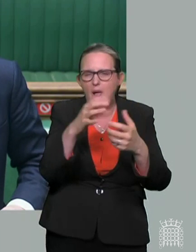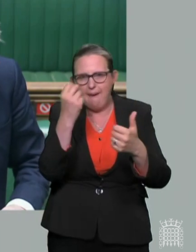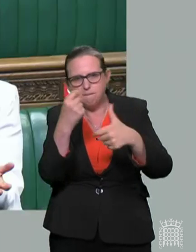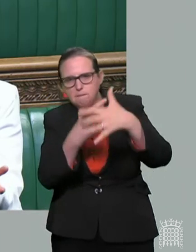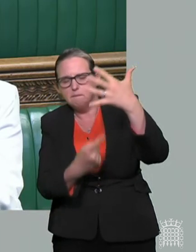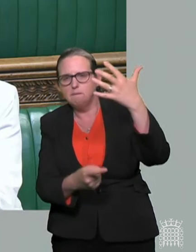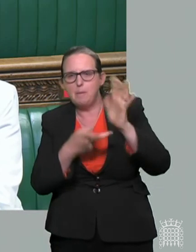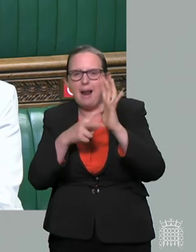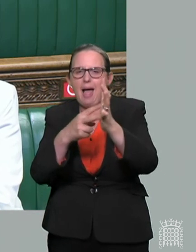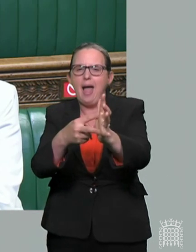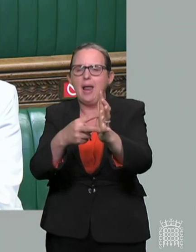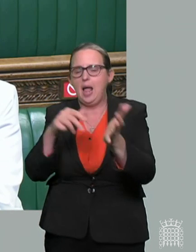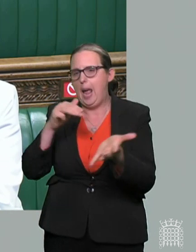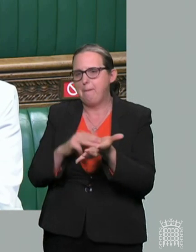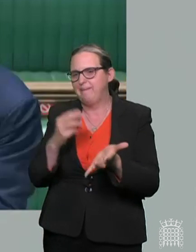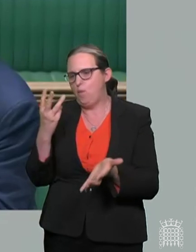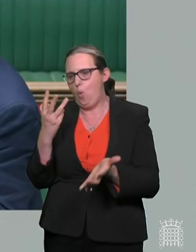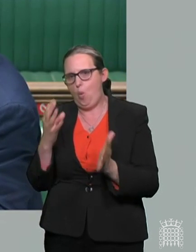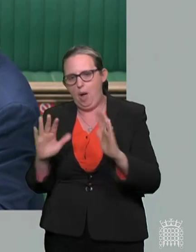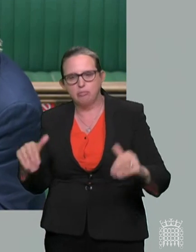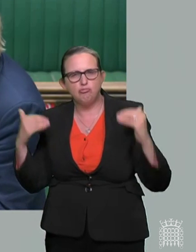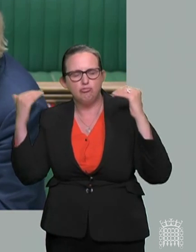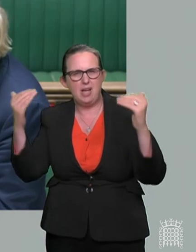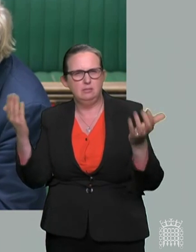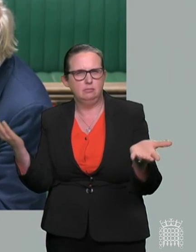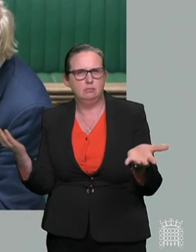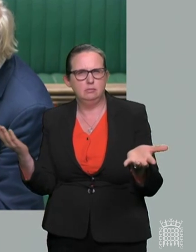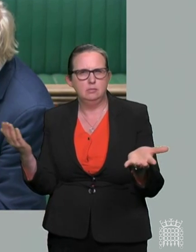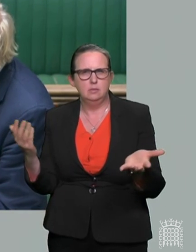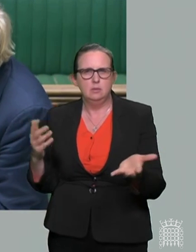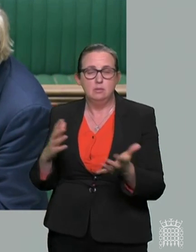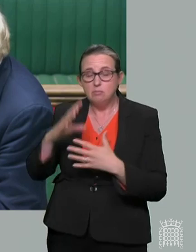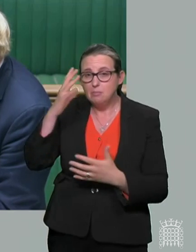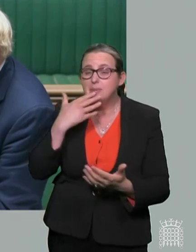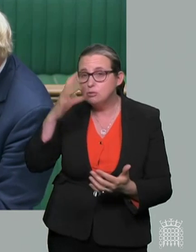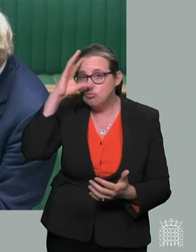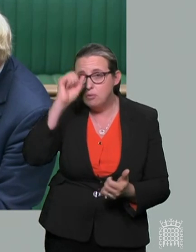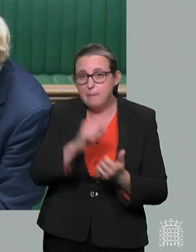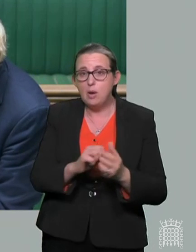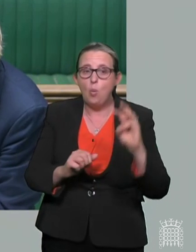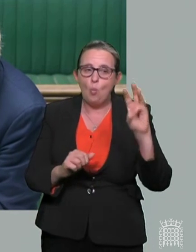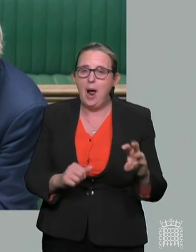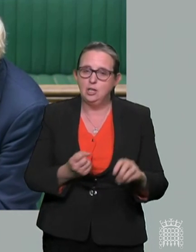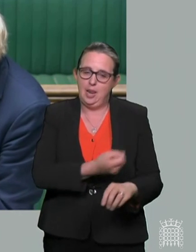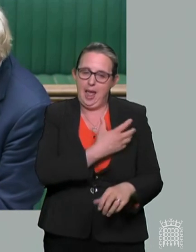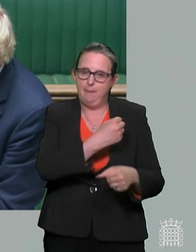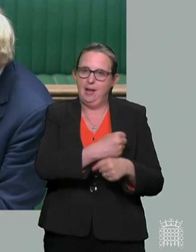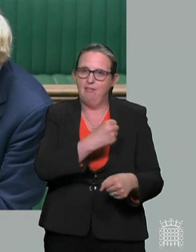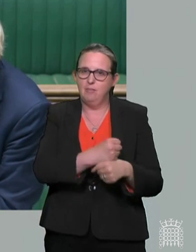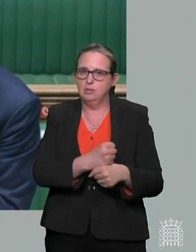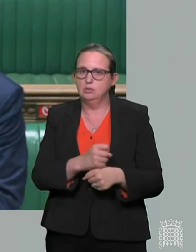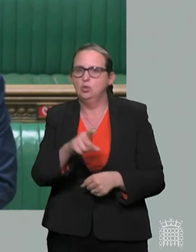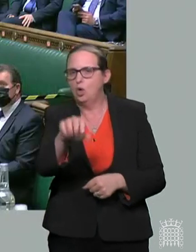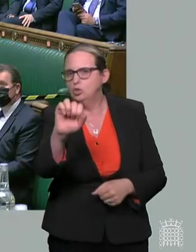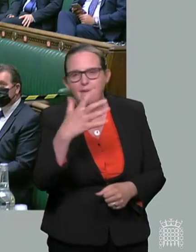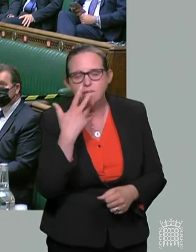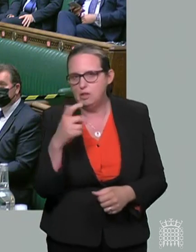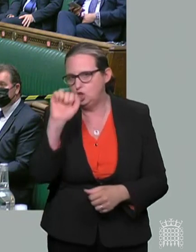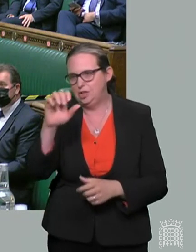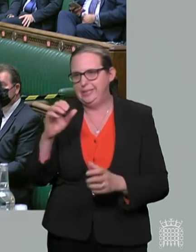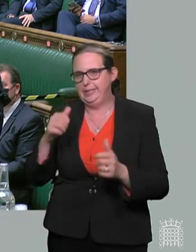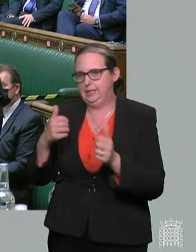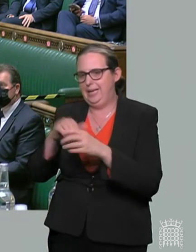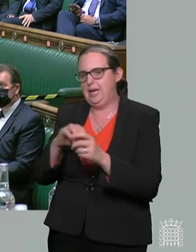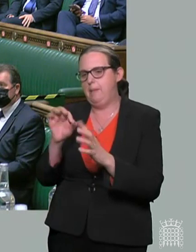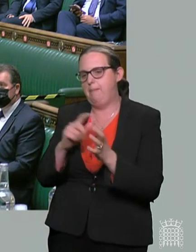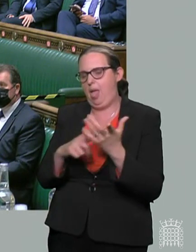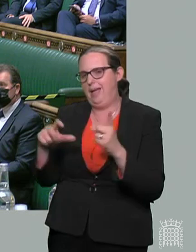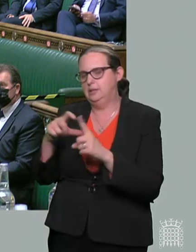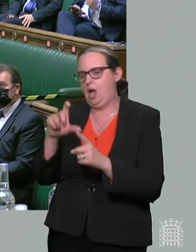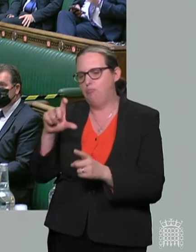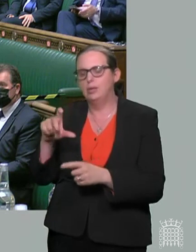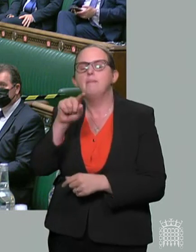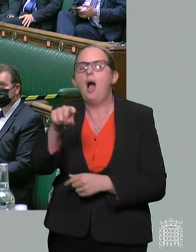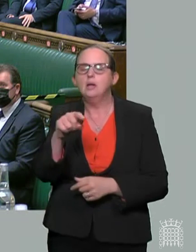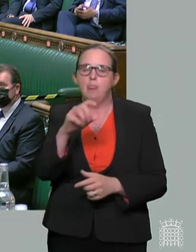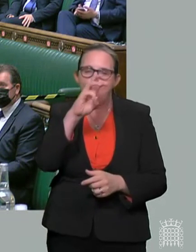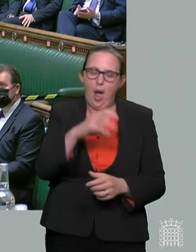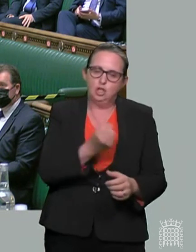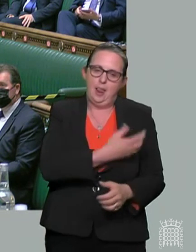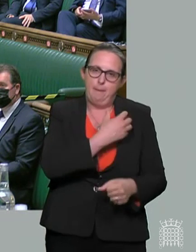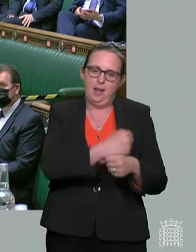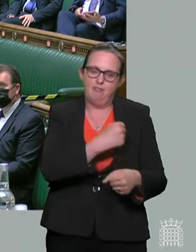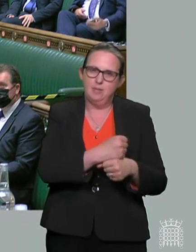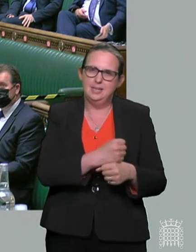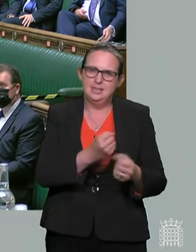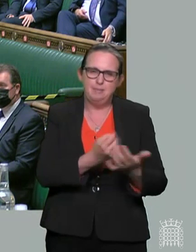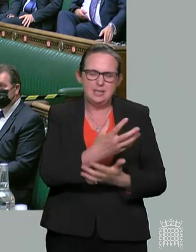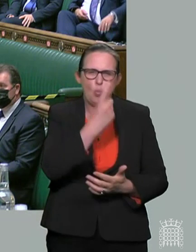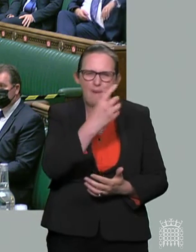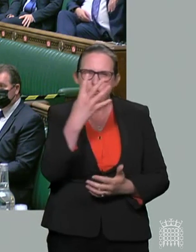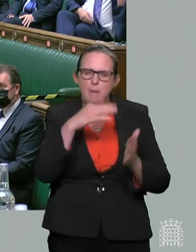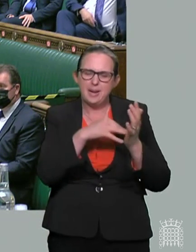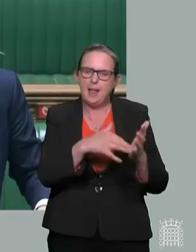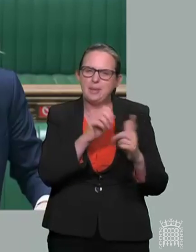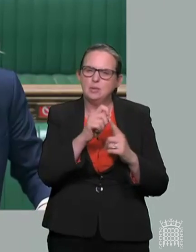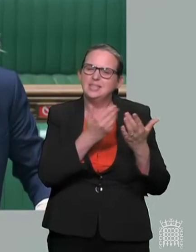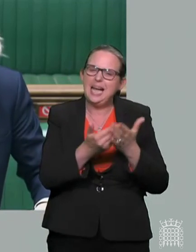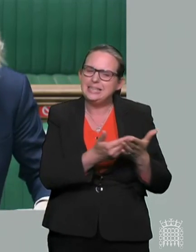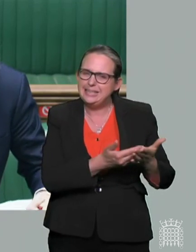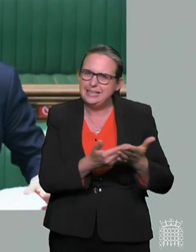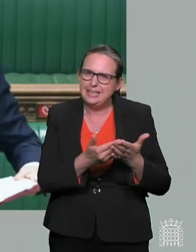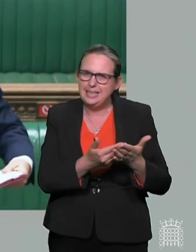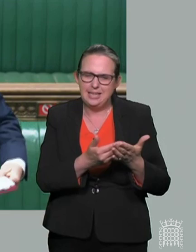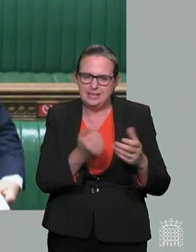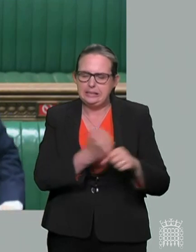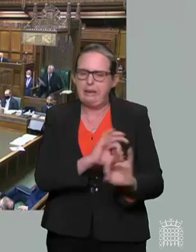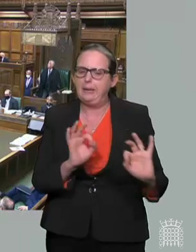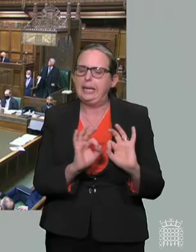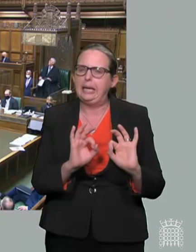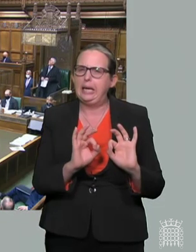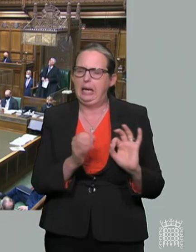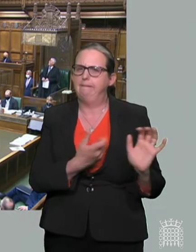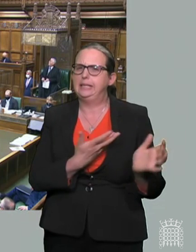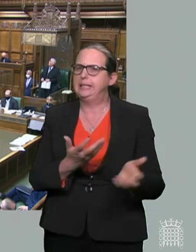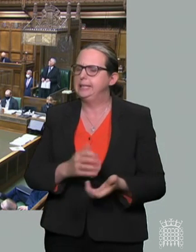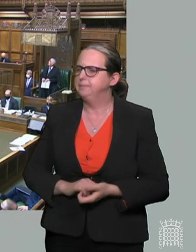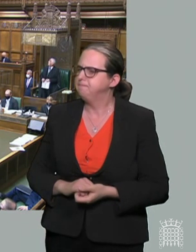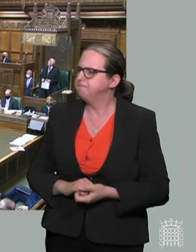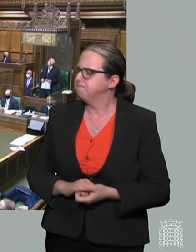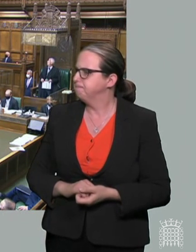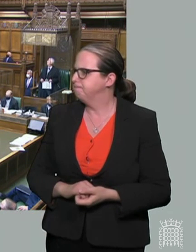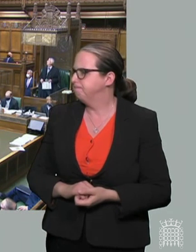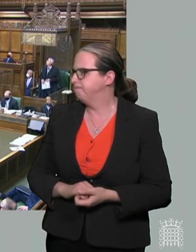Never let it be forgotten that it was the Welsh Labour Government—not the right honourable Lady’s fault, of course, because she is Plaid—who spent £144 million on a study and then did not even do the diversion.